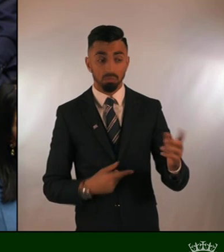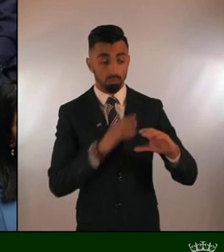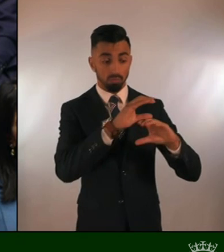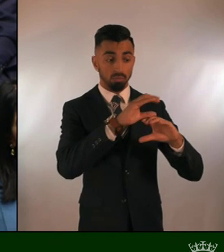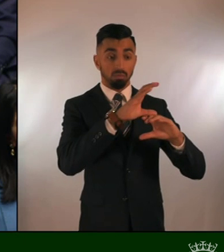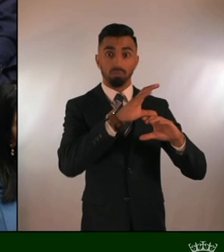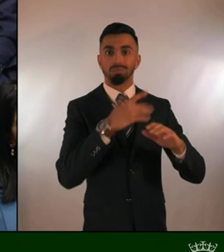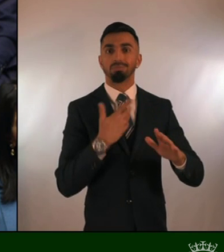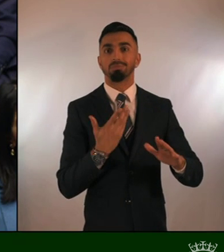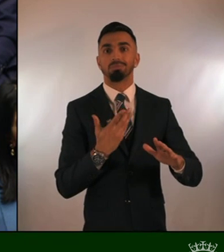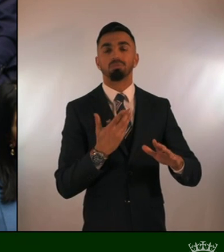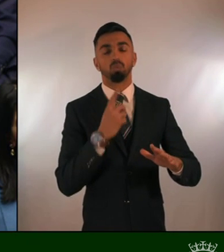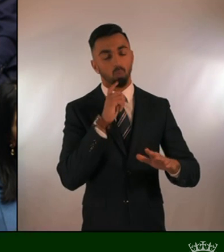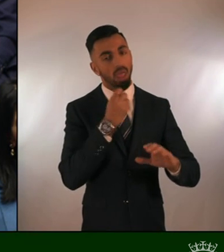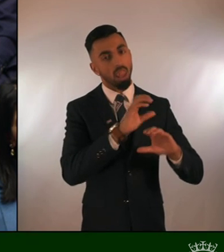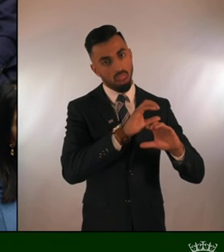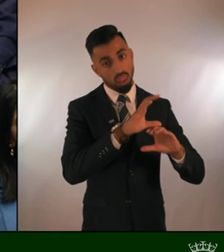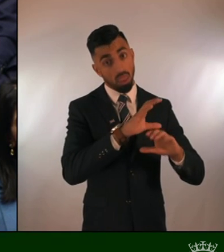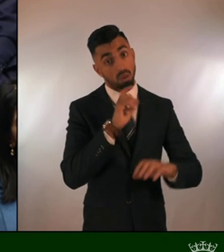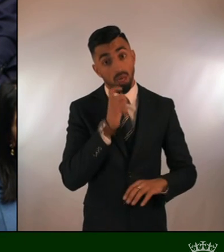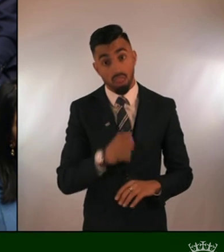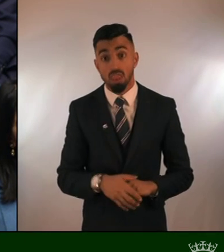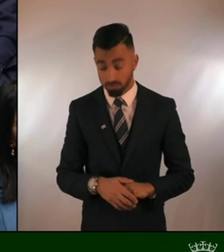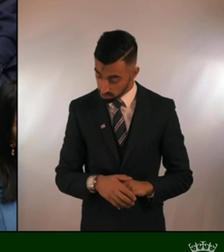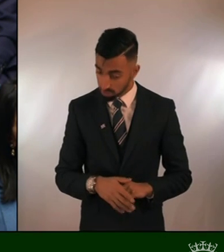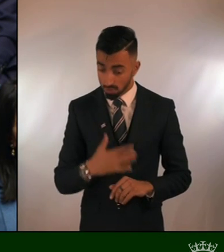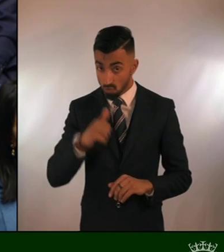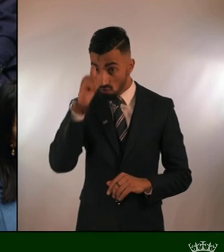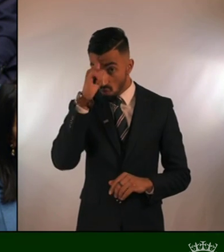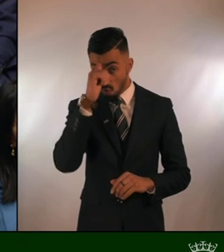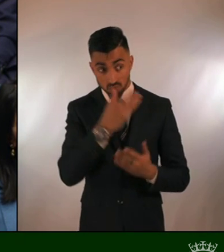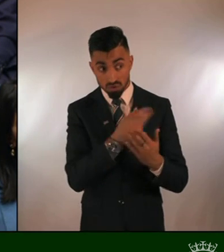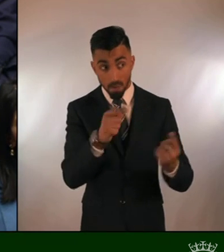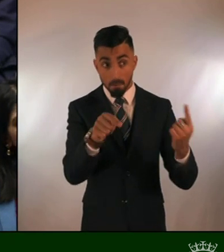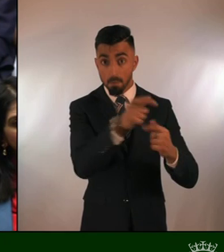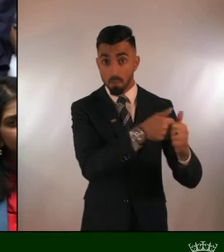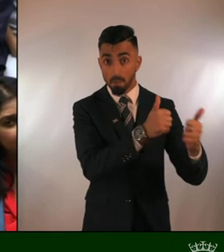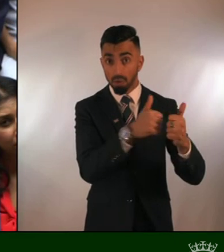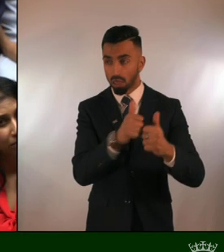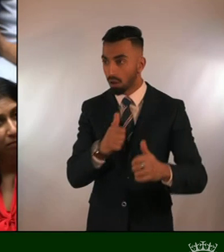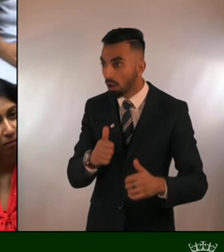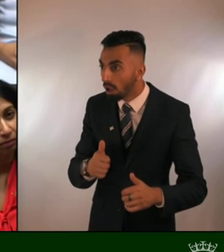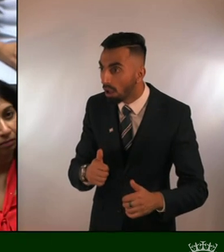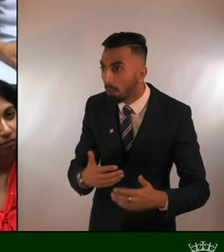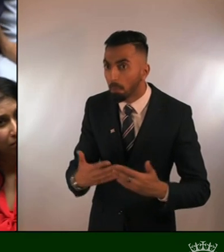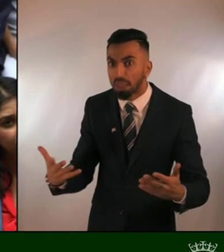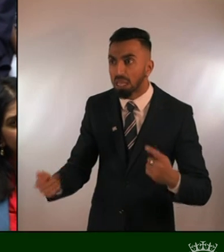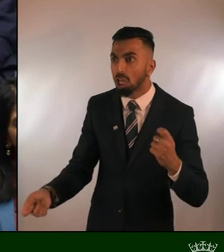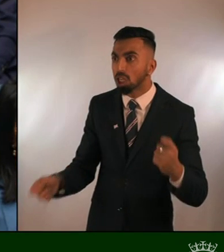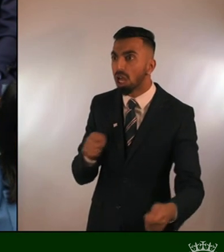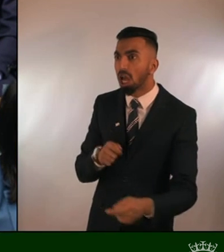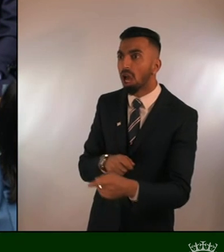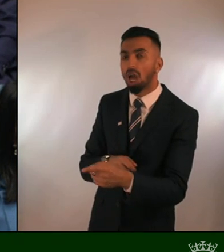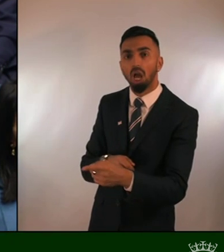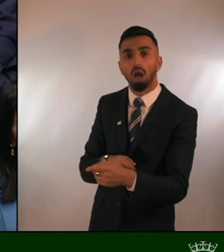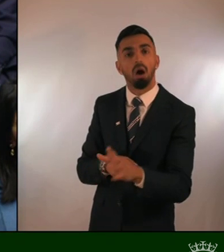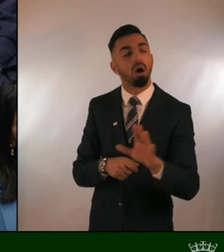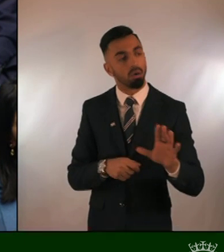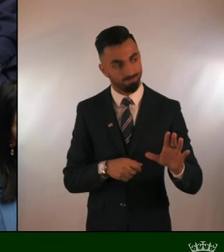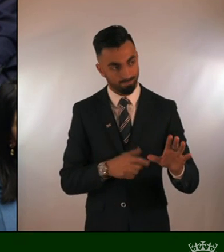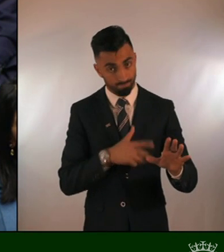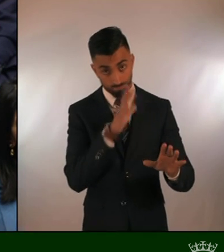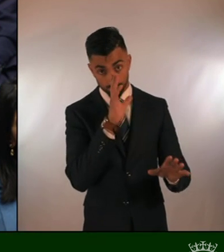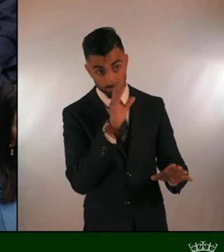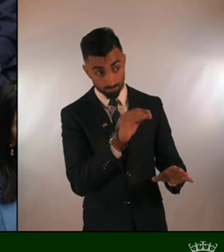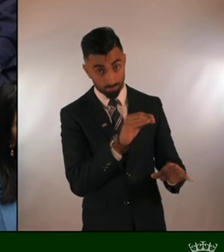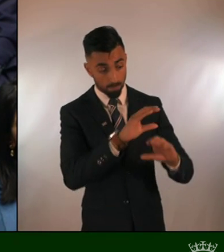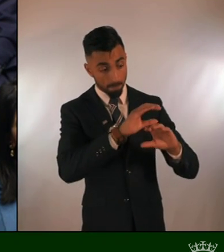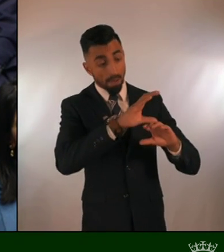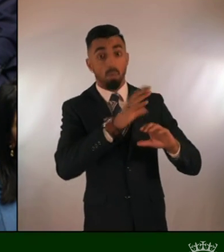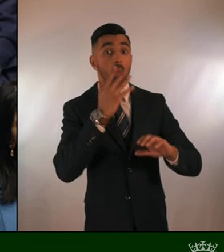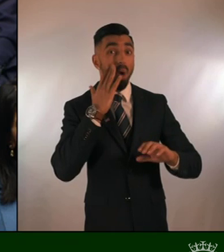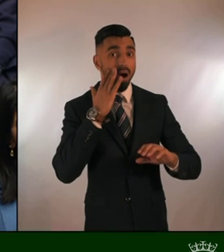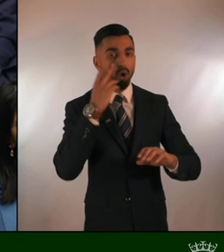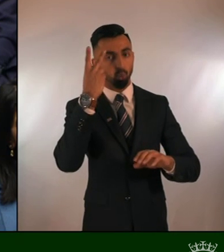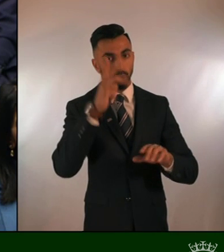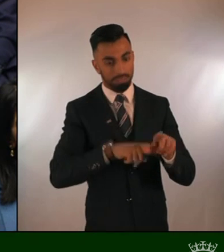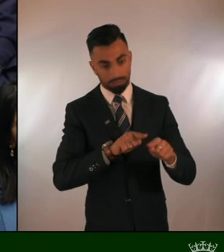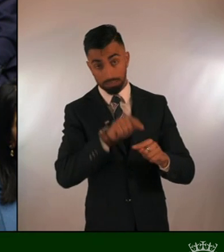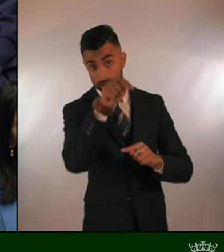That is the right thing to do, but I recognise that it will be a big change for some industries, so, firstly, this change will not take effect for two years, giving businesses time to prepare.